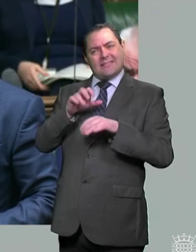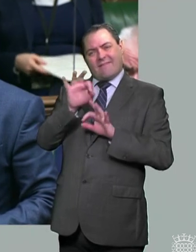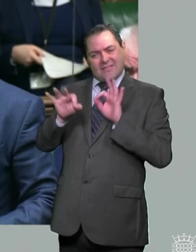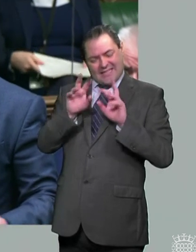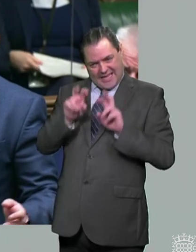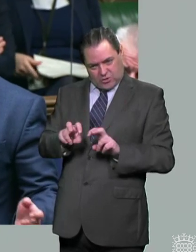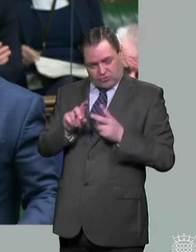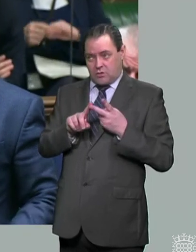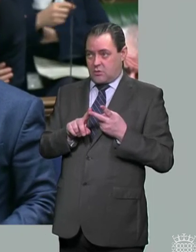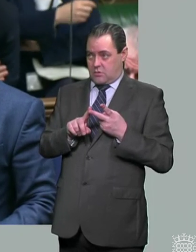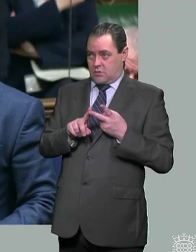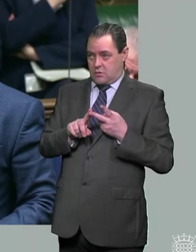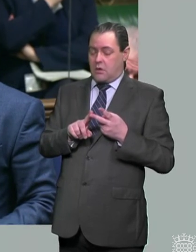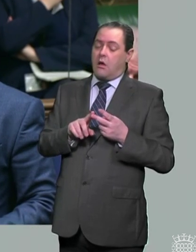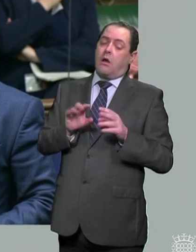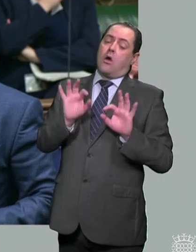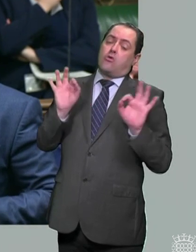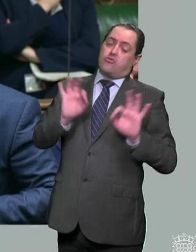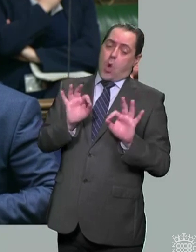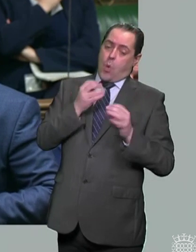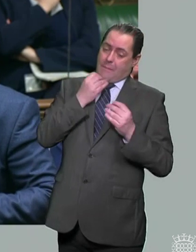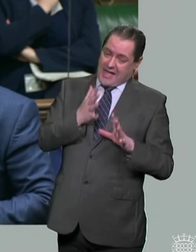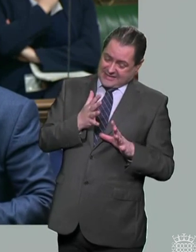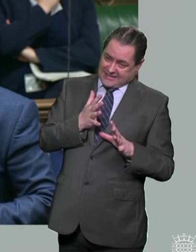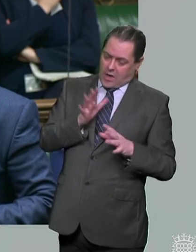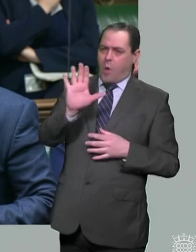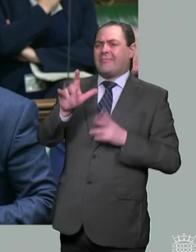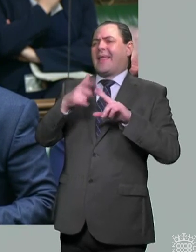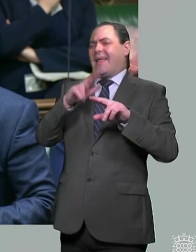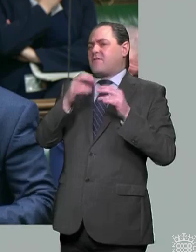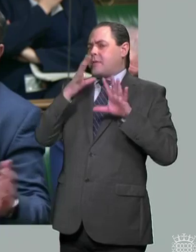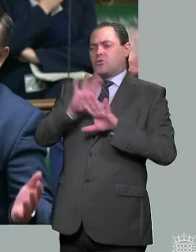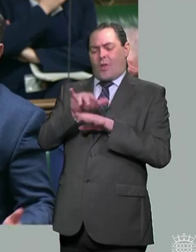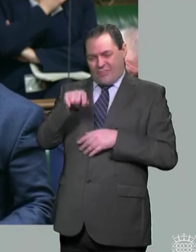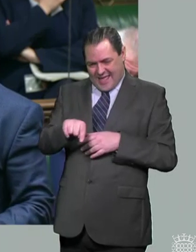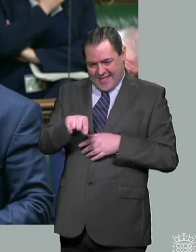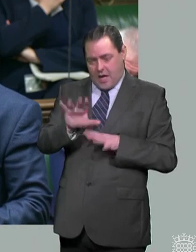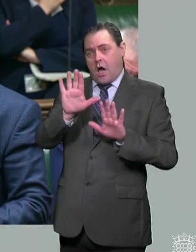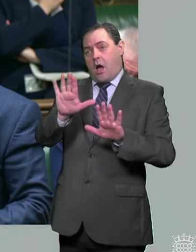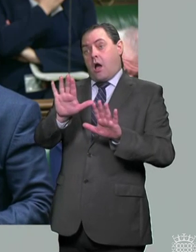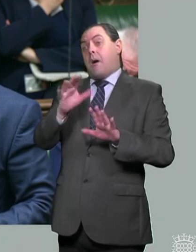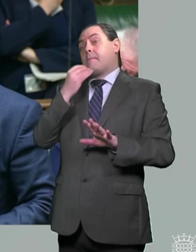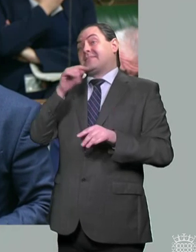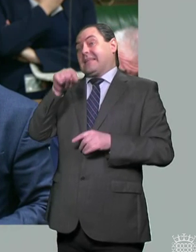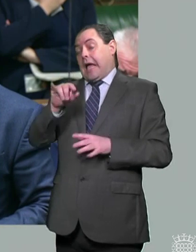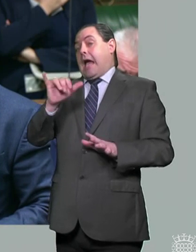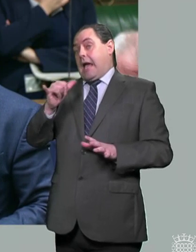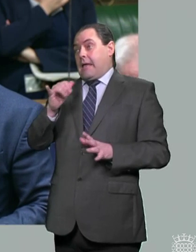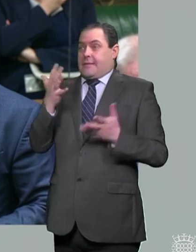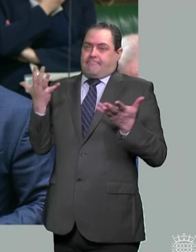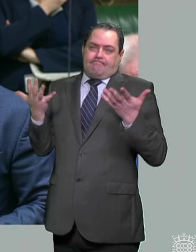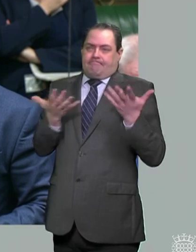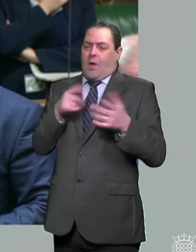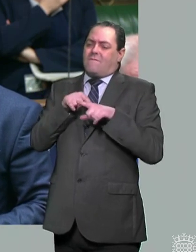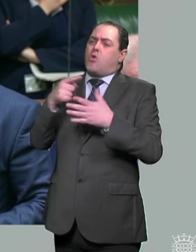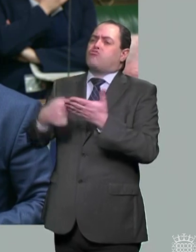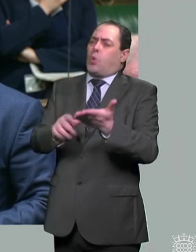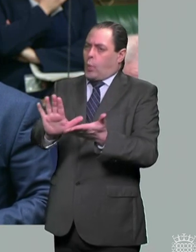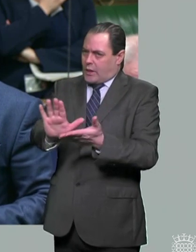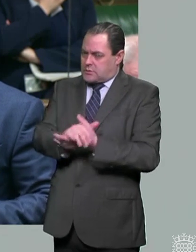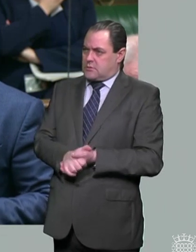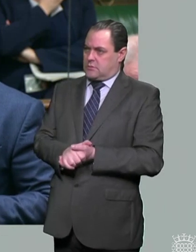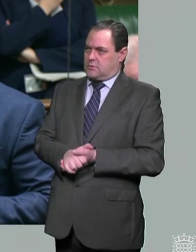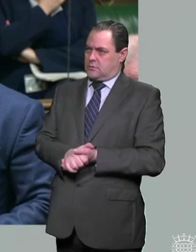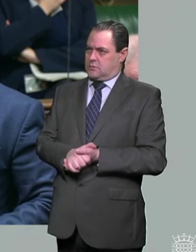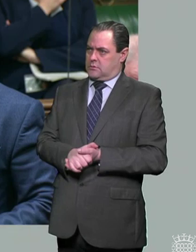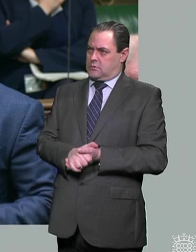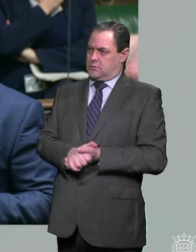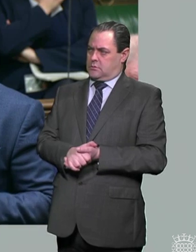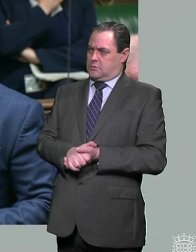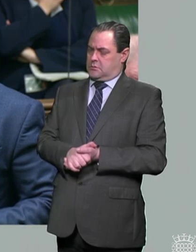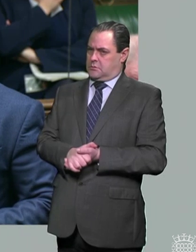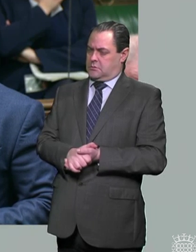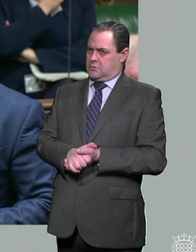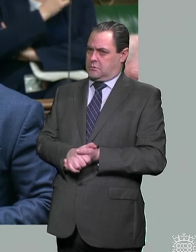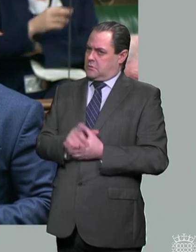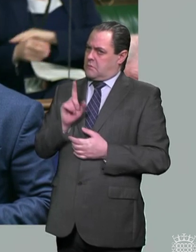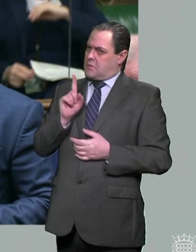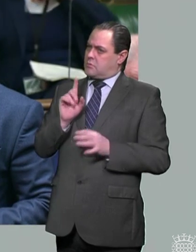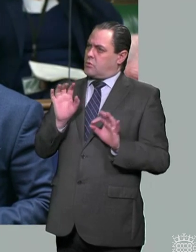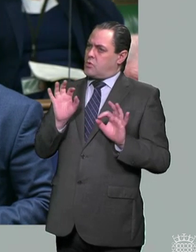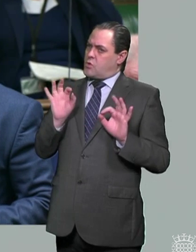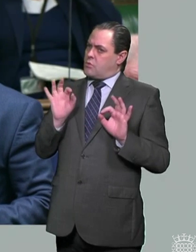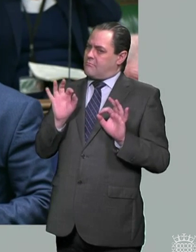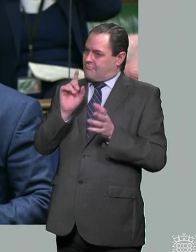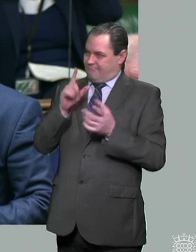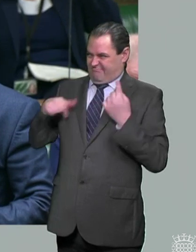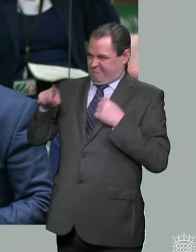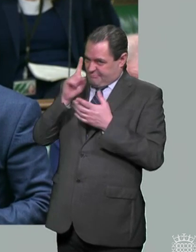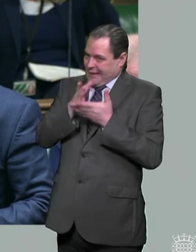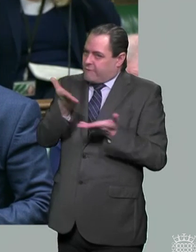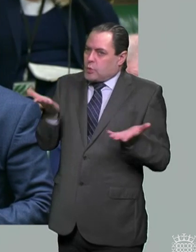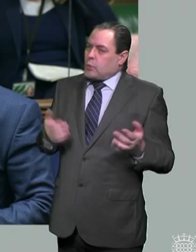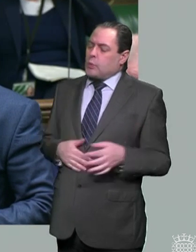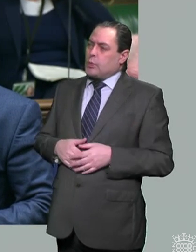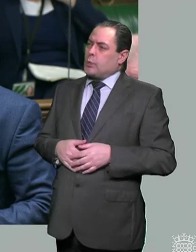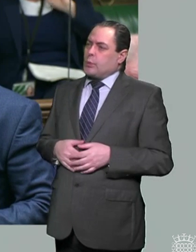We had, “There was no party,” then we had, “If there was a party, I was not there,” and then we had, “If there was a party, all rules were followed.” But no one believes the Prime Minister.